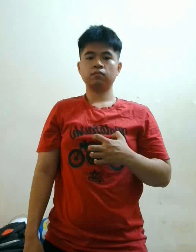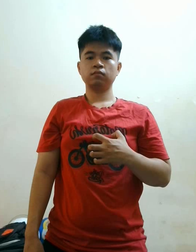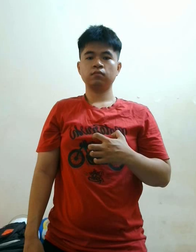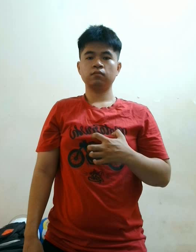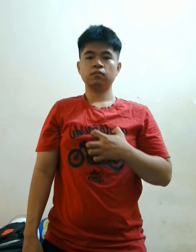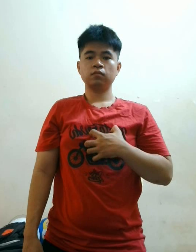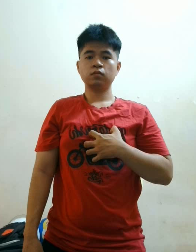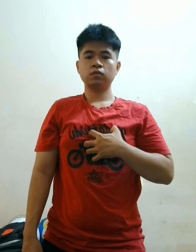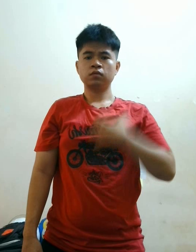tuc gian